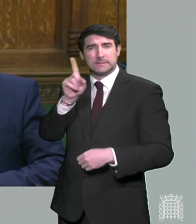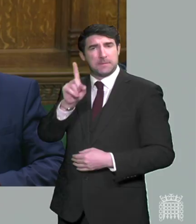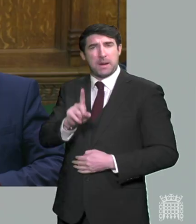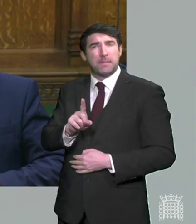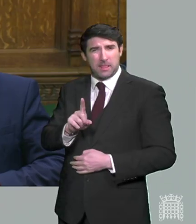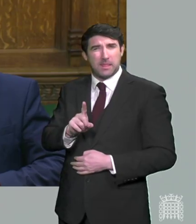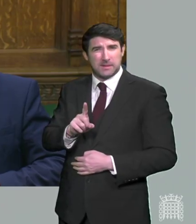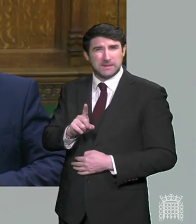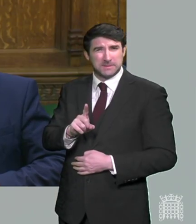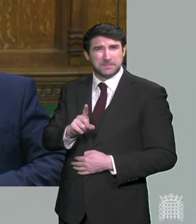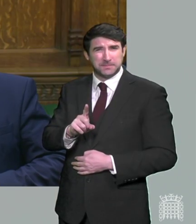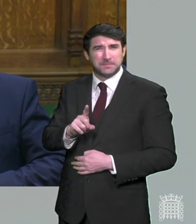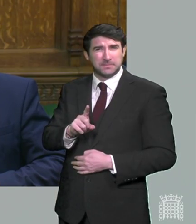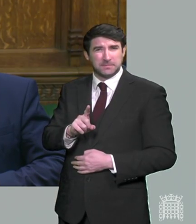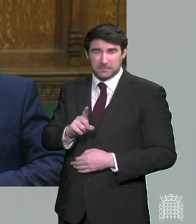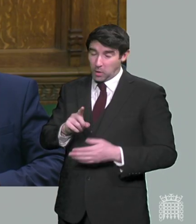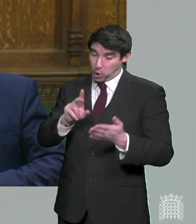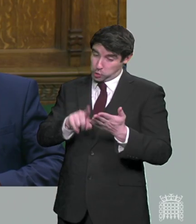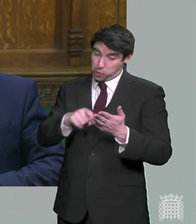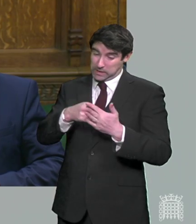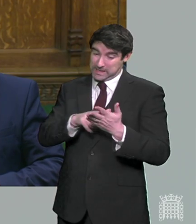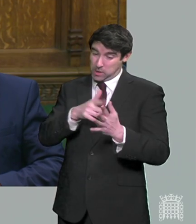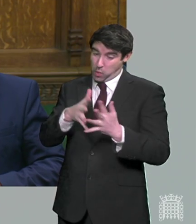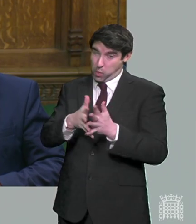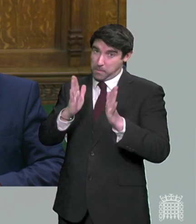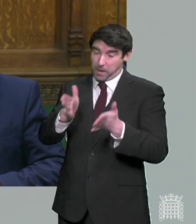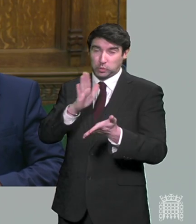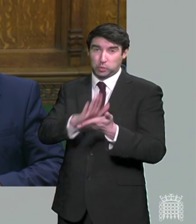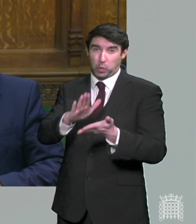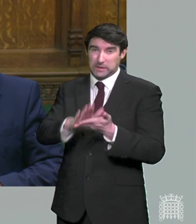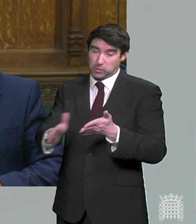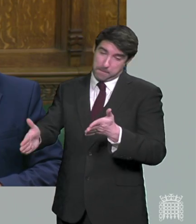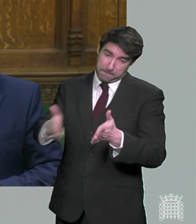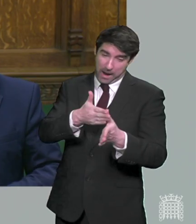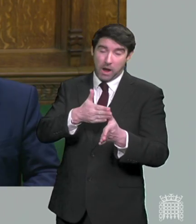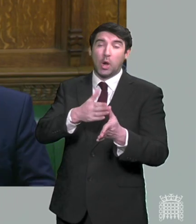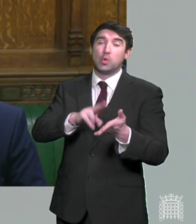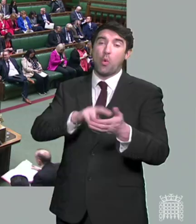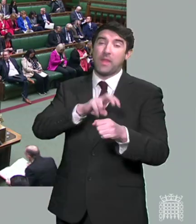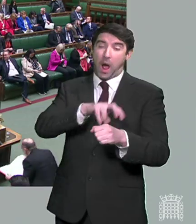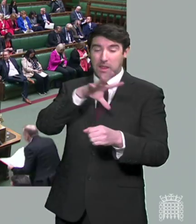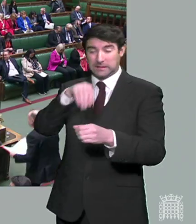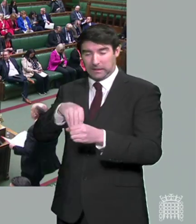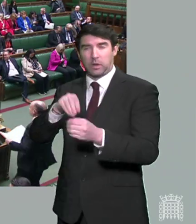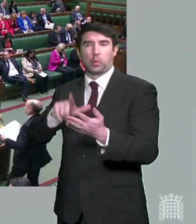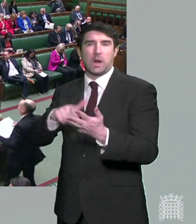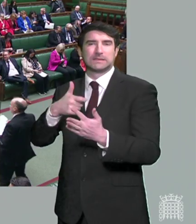These are the things that need to be addressed in UK law to restore our place within the United Kingdom.